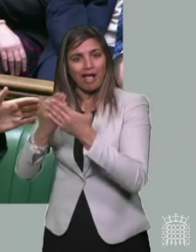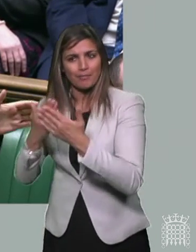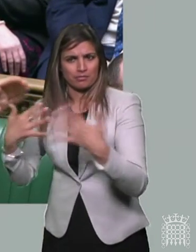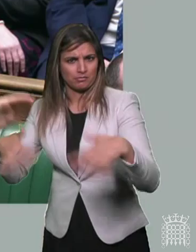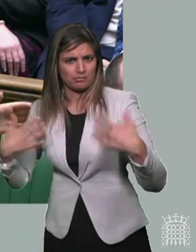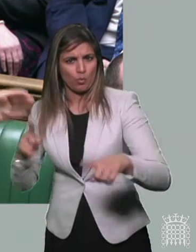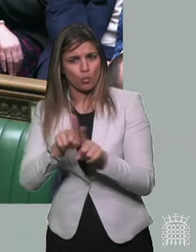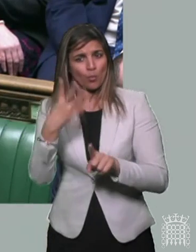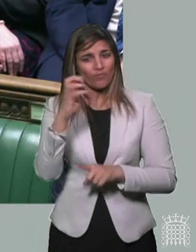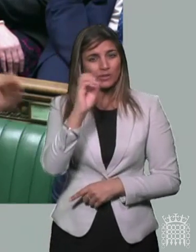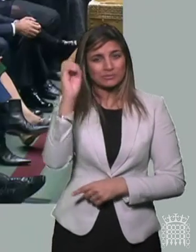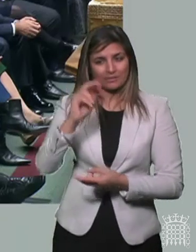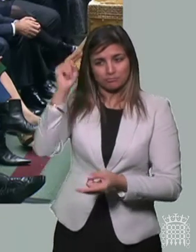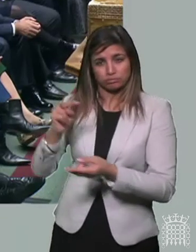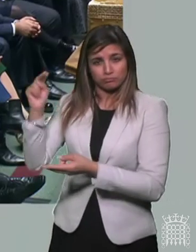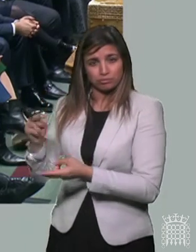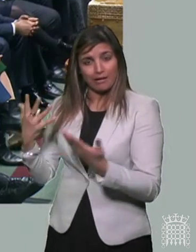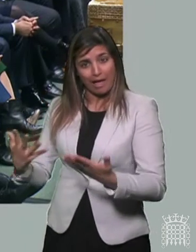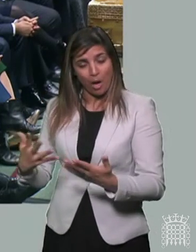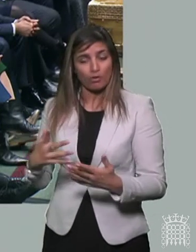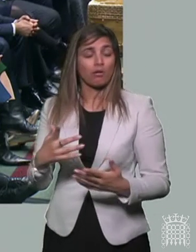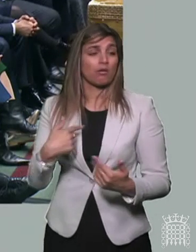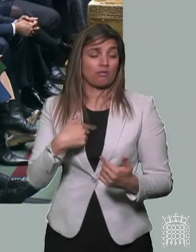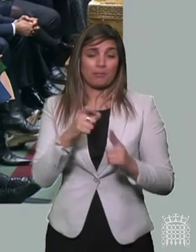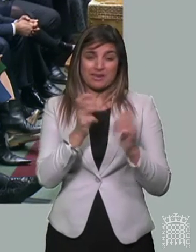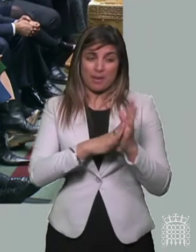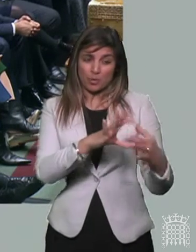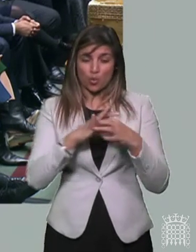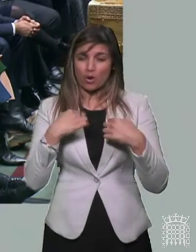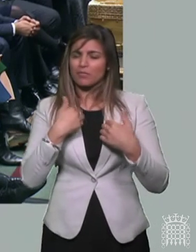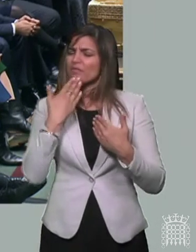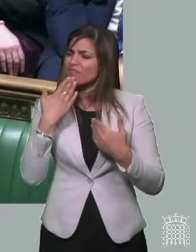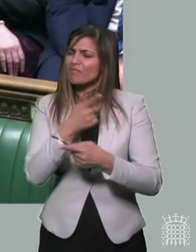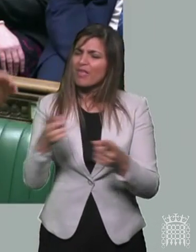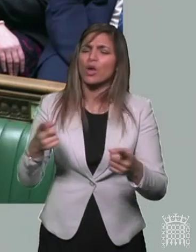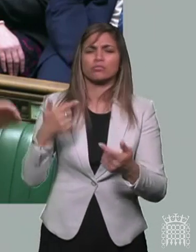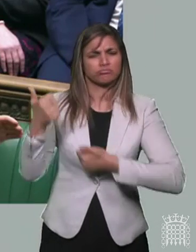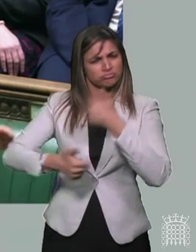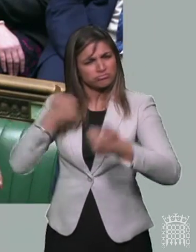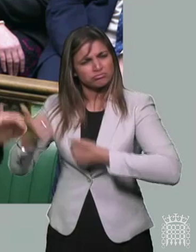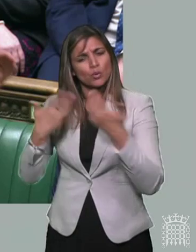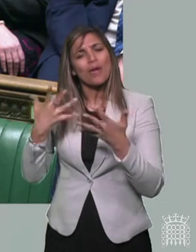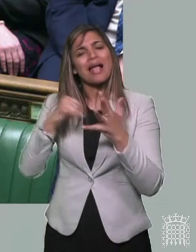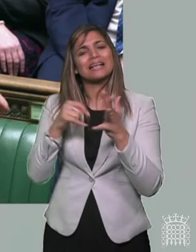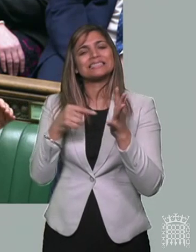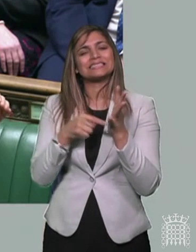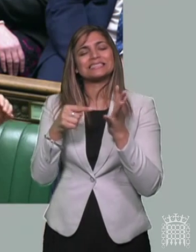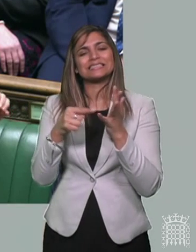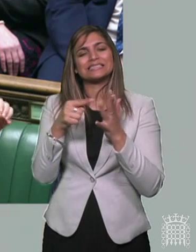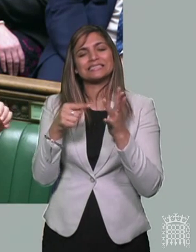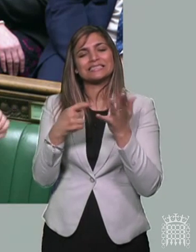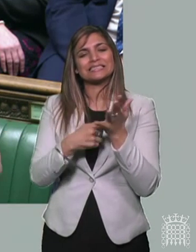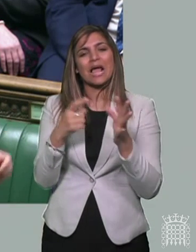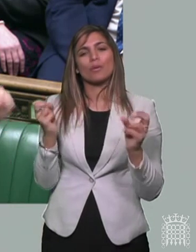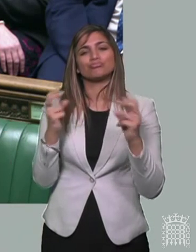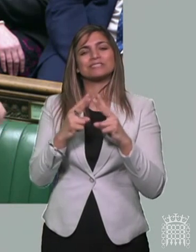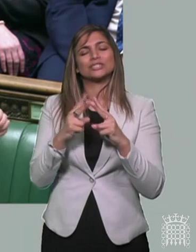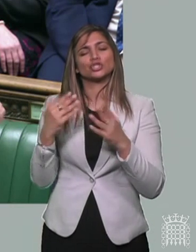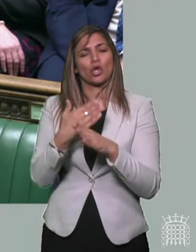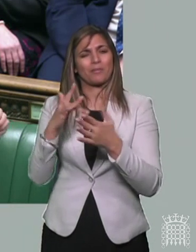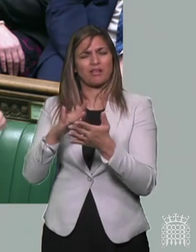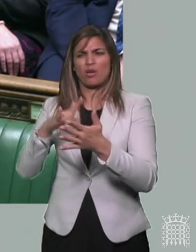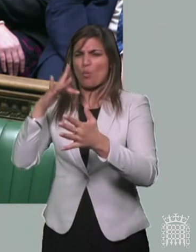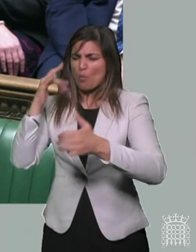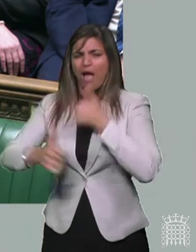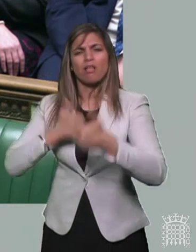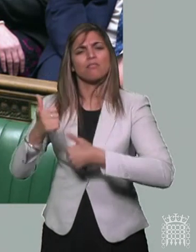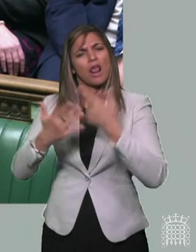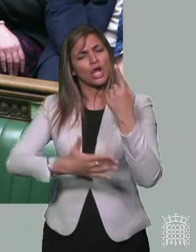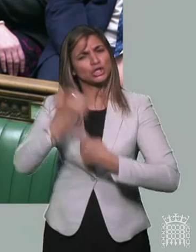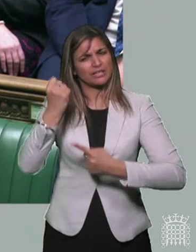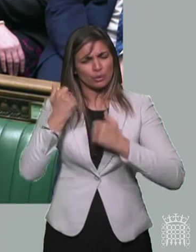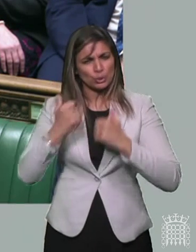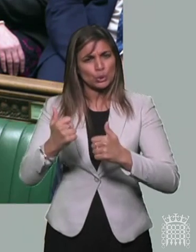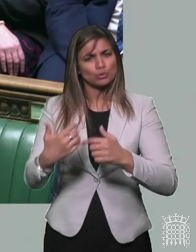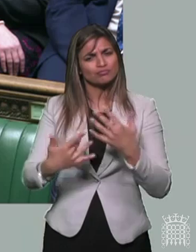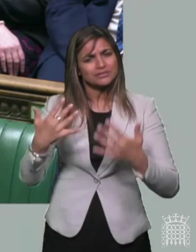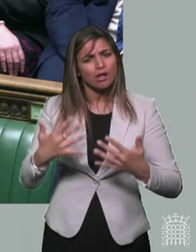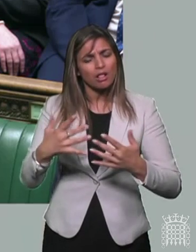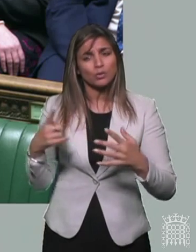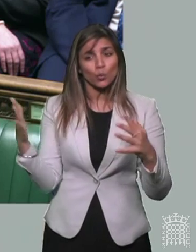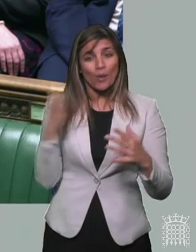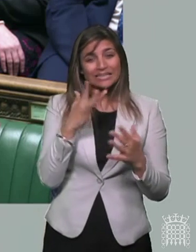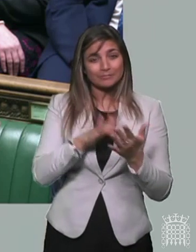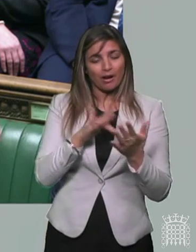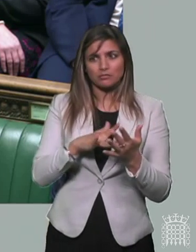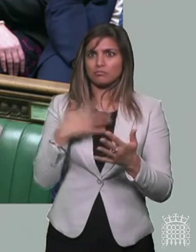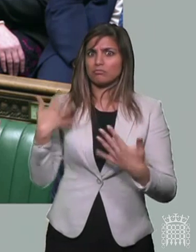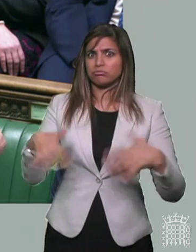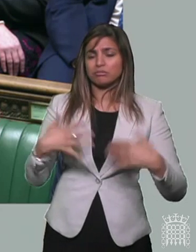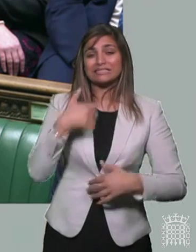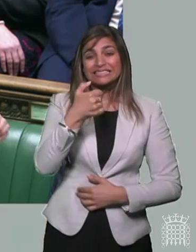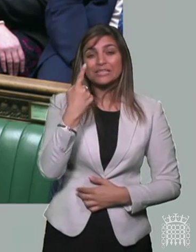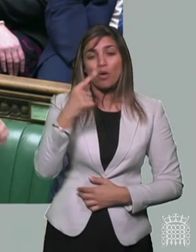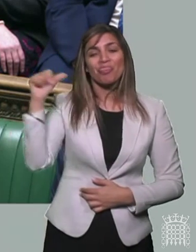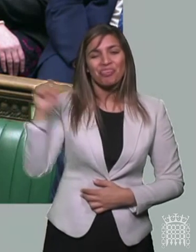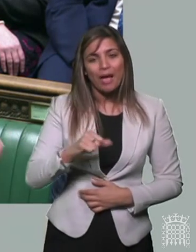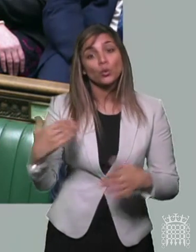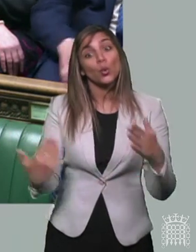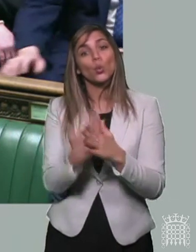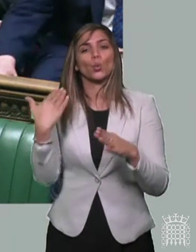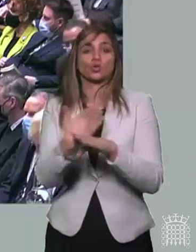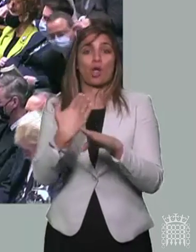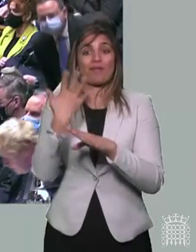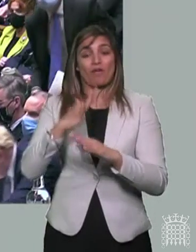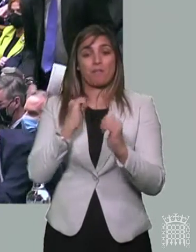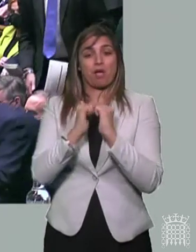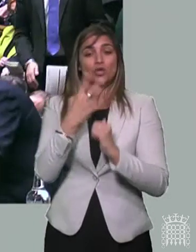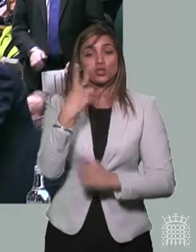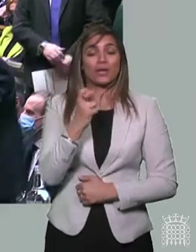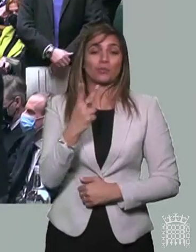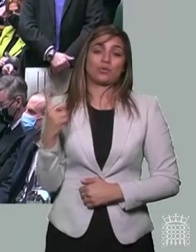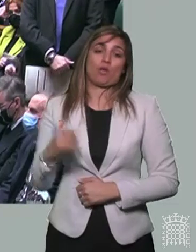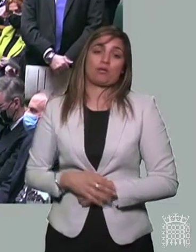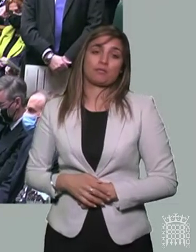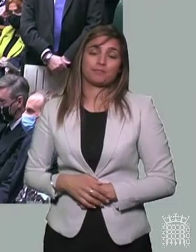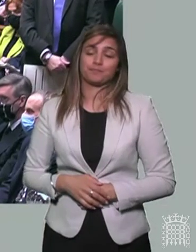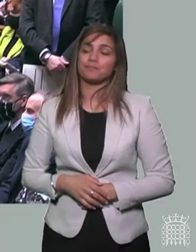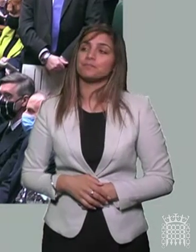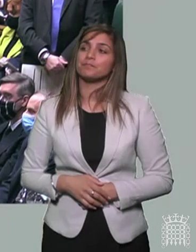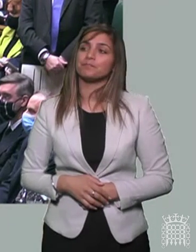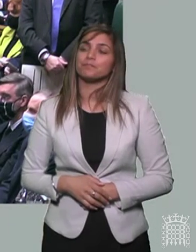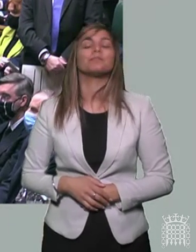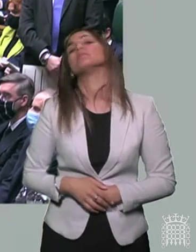Will the Prime Minister join me in thanking Stourbridge jobcentre for all its hard work, and for its dedication in achieving those results and contributing to the jobs revival that is happening across the west midlands, with 61,000 new jobs since March 2021?